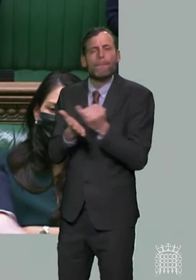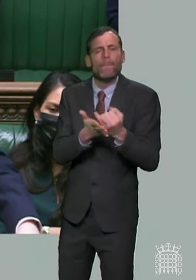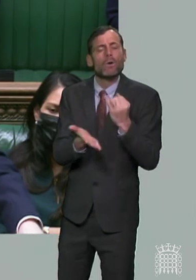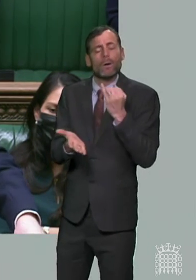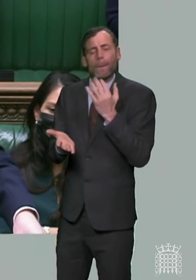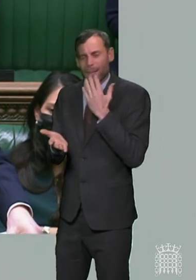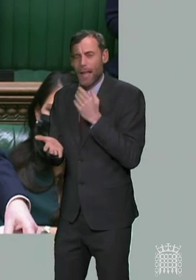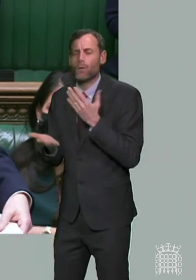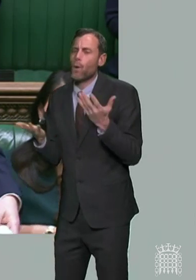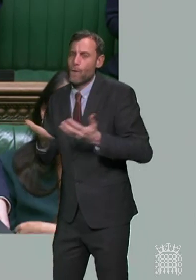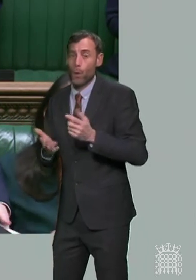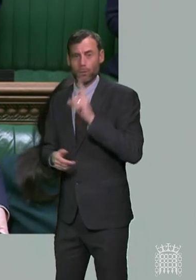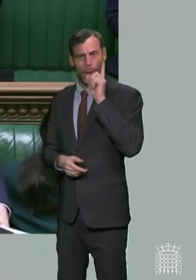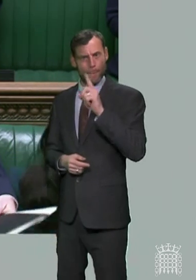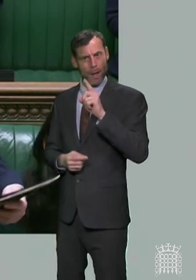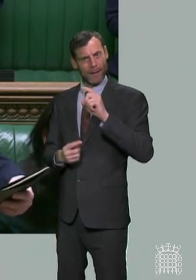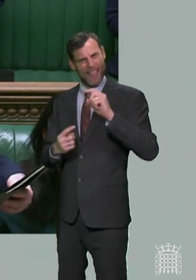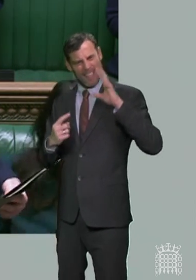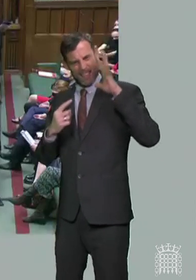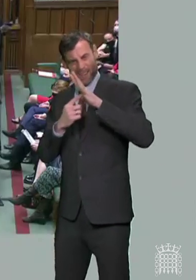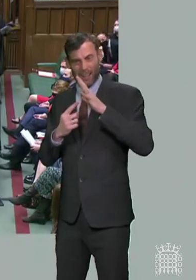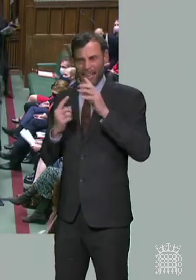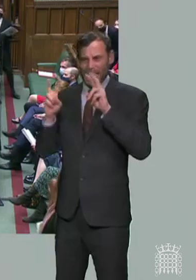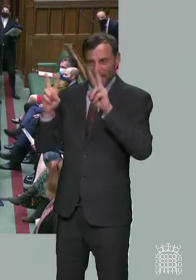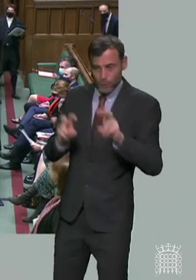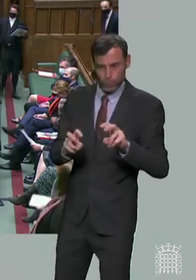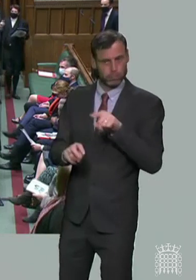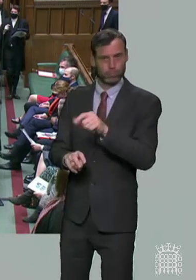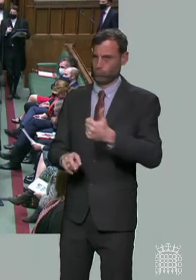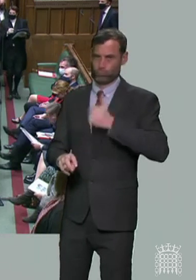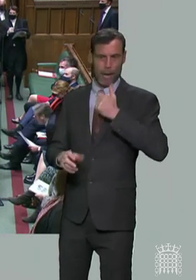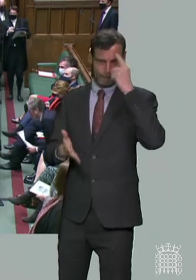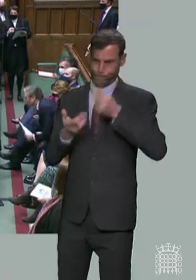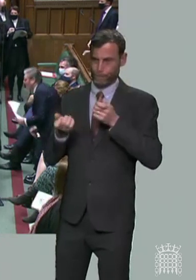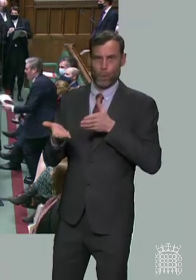I commend the statement to the House.